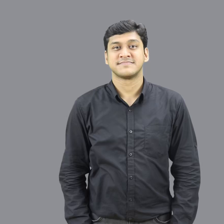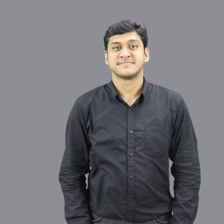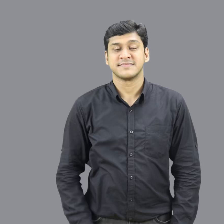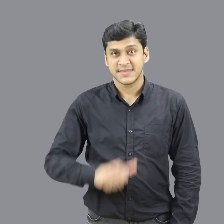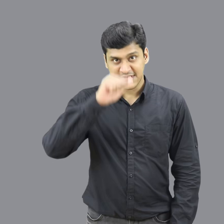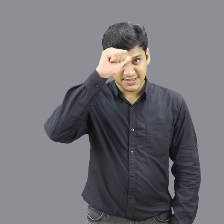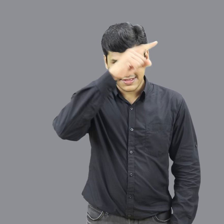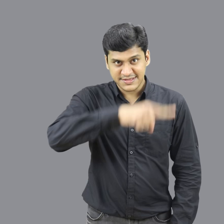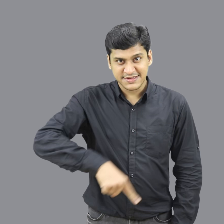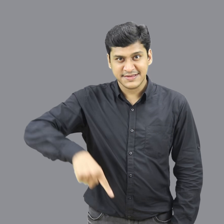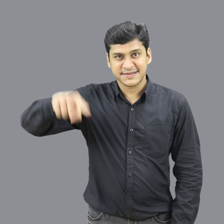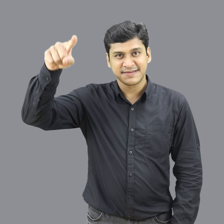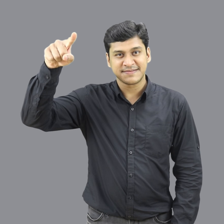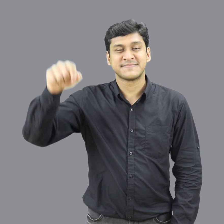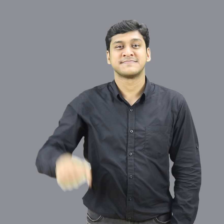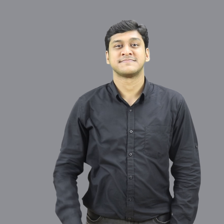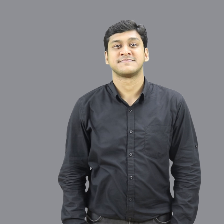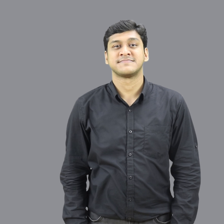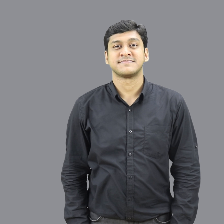India